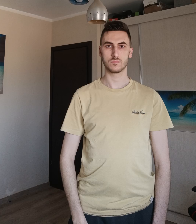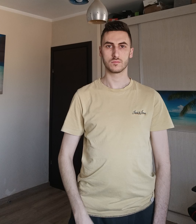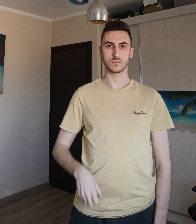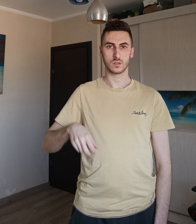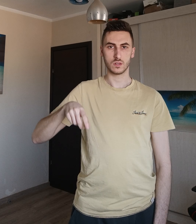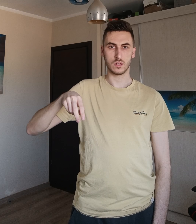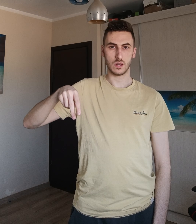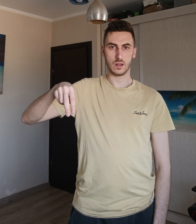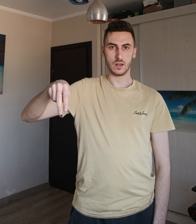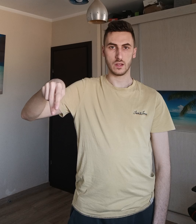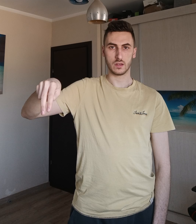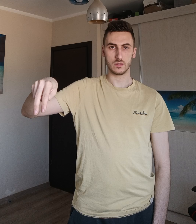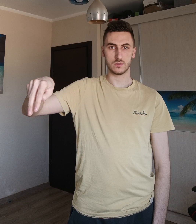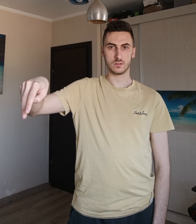ללכת